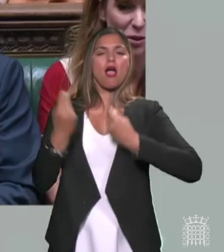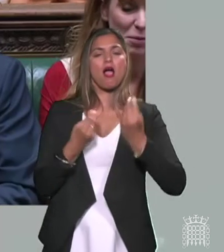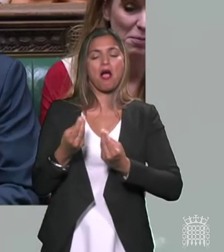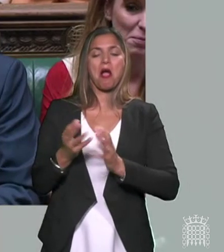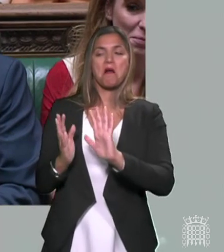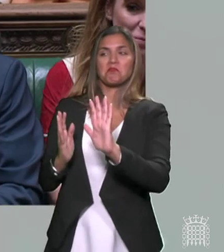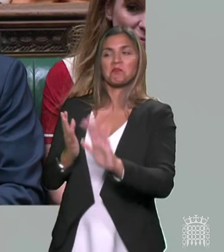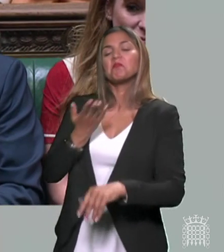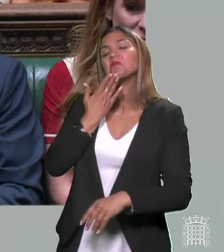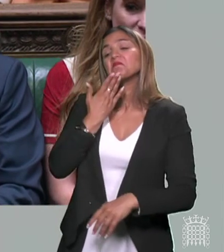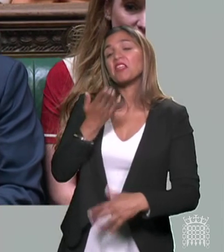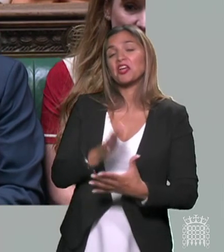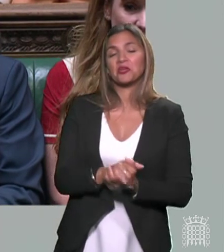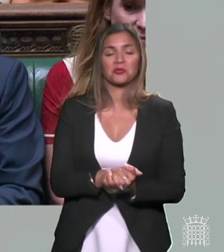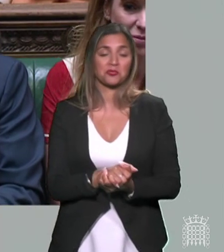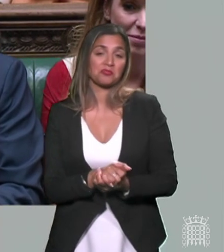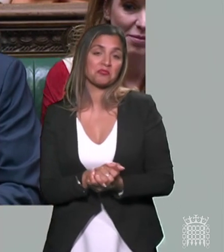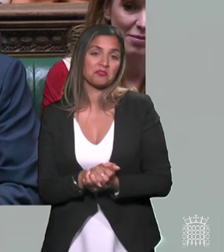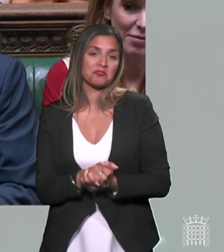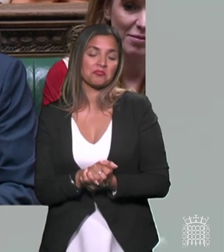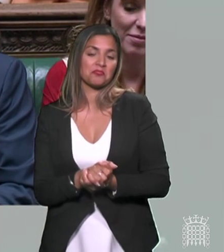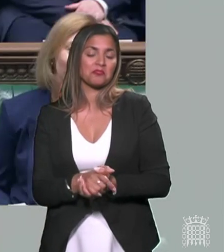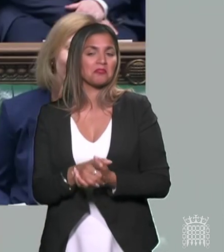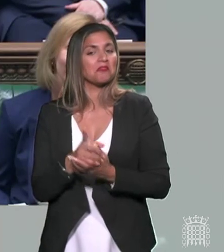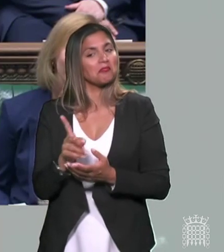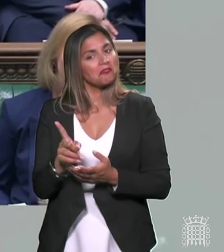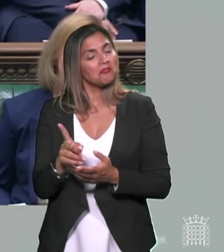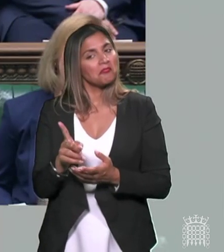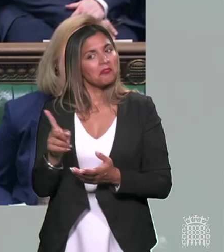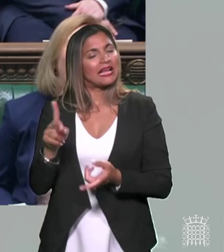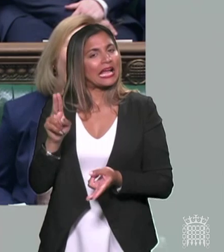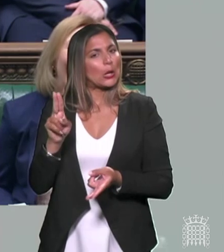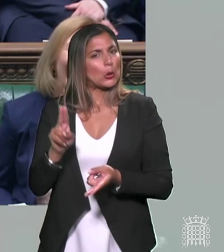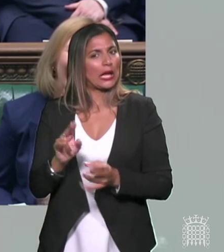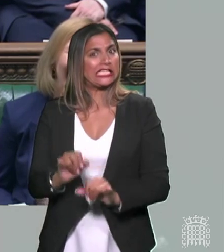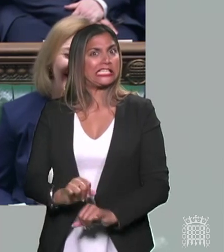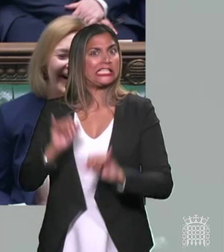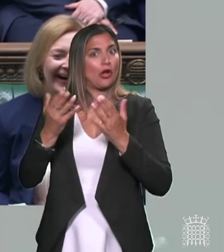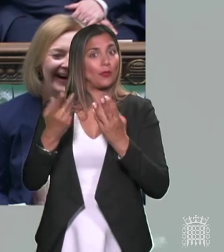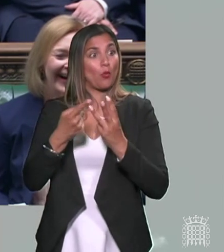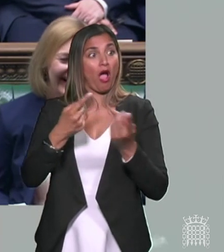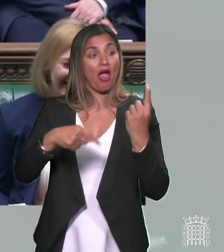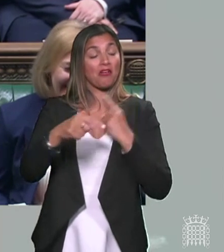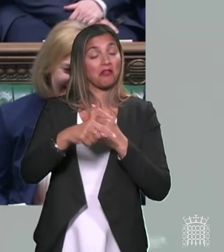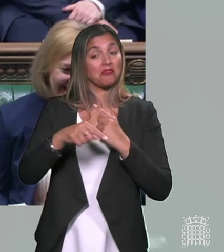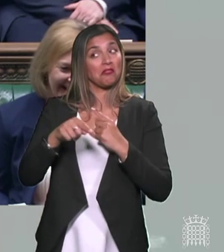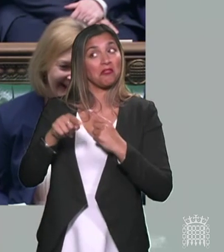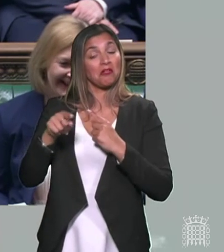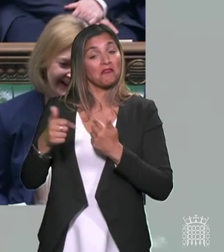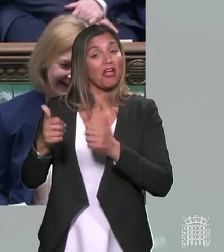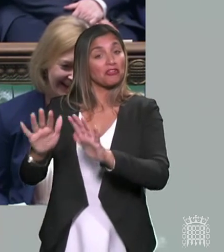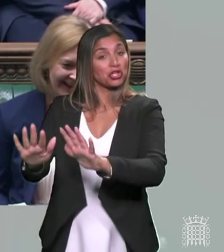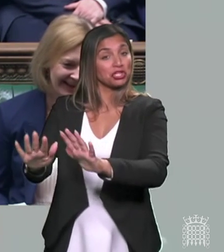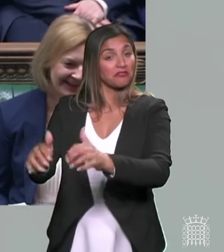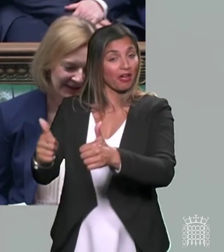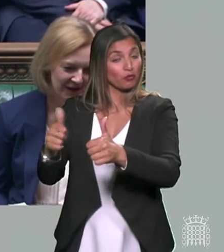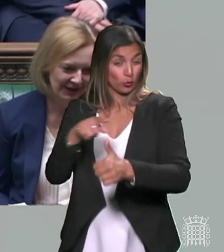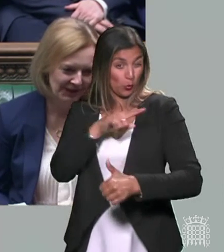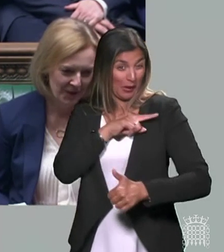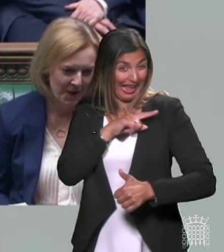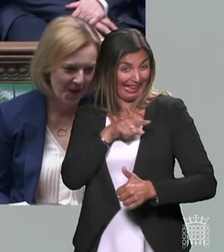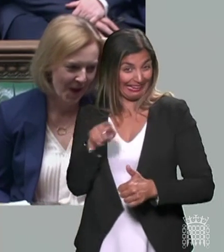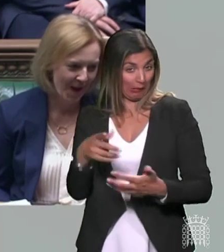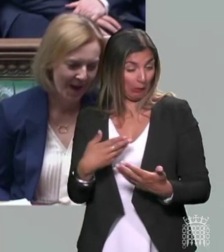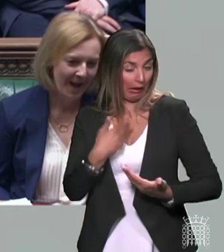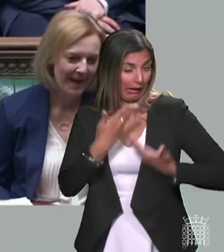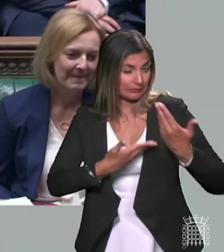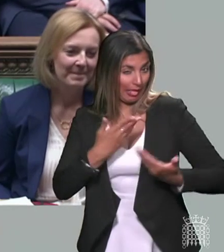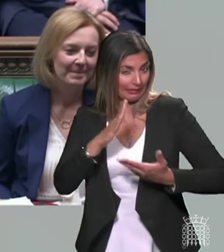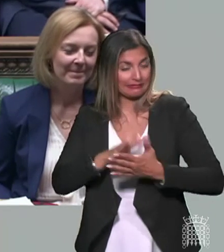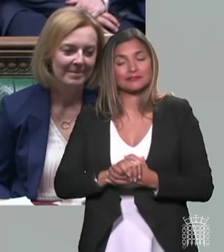It would be fair to say that he has been considerably less lethal than many other Members of this House, Mr Speaker, and I will tell you why that is.